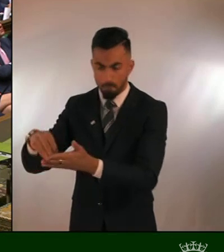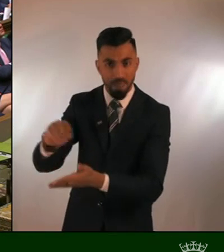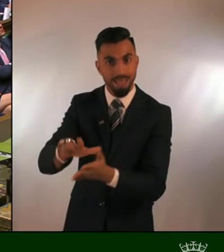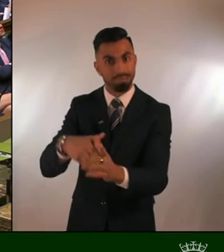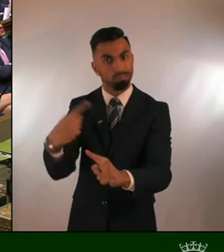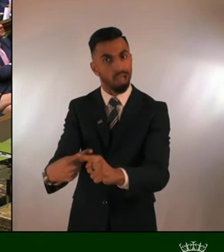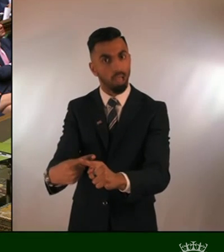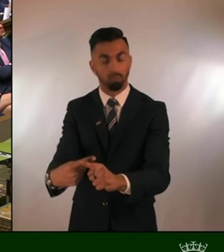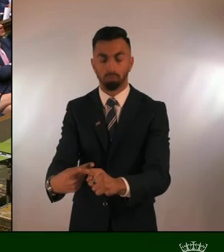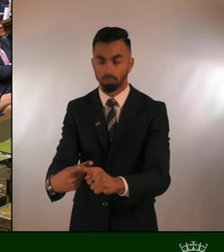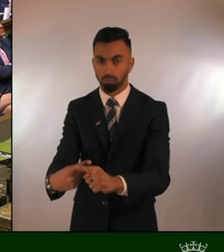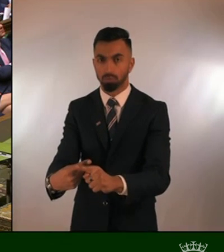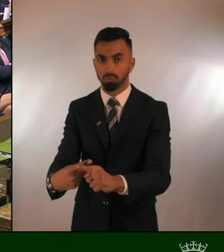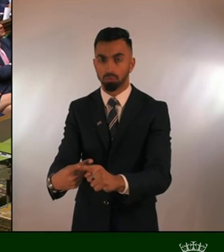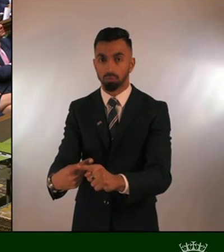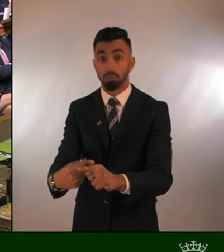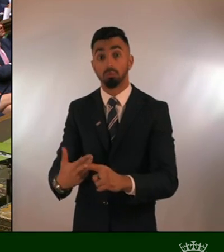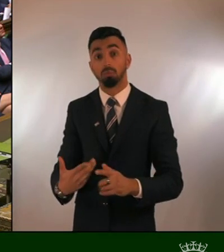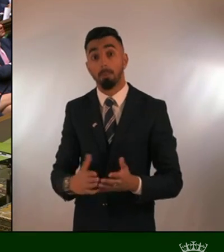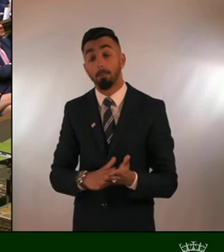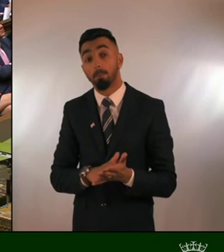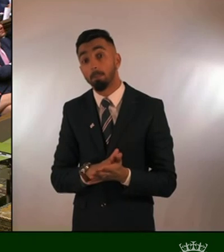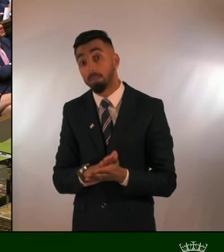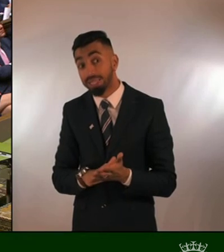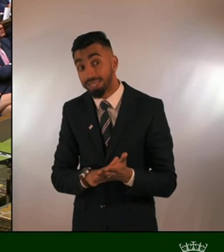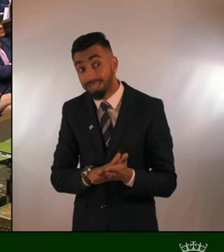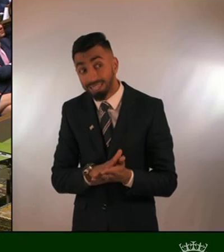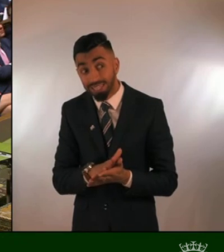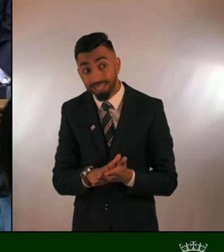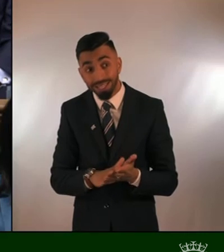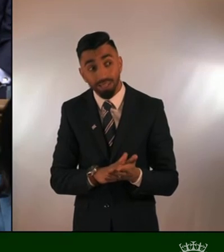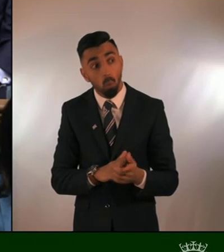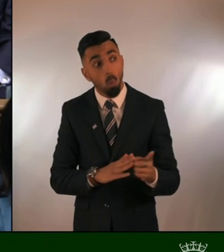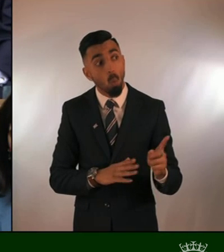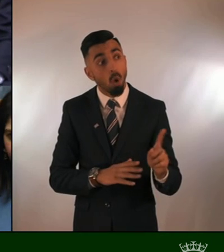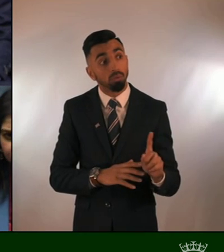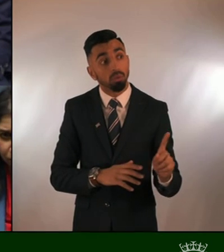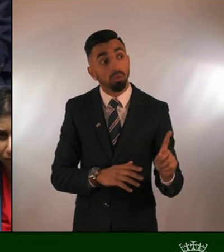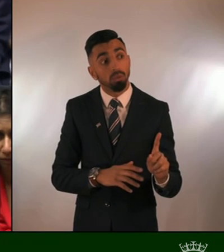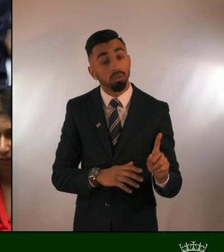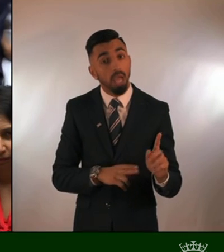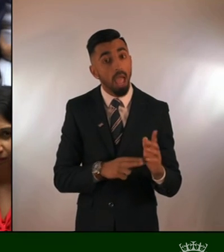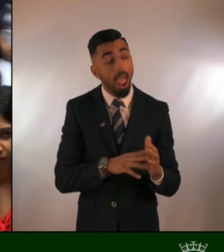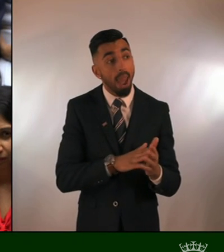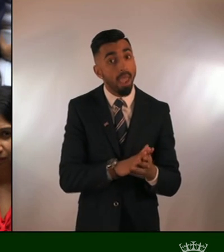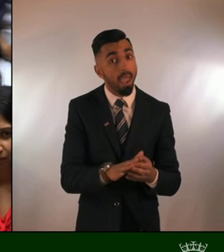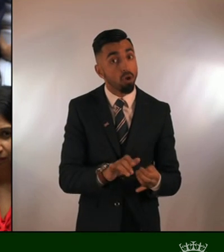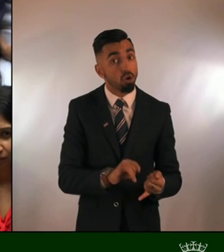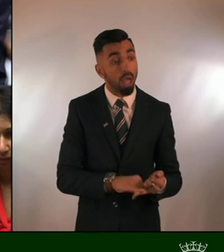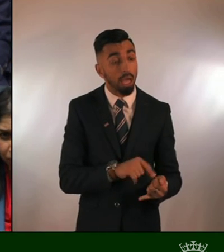Those extra contributions allow me to take three further steps to support our health services.